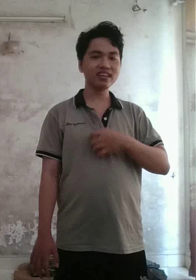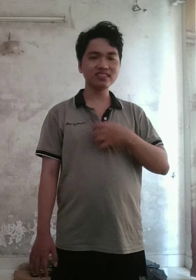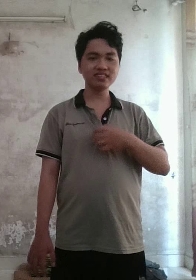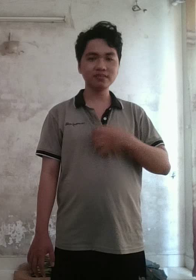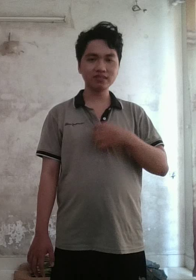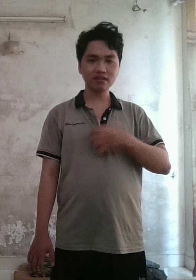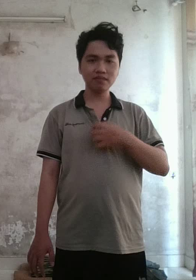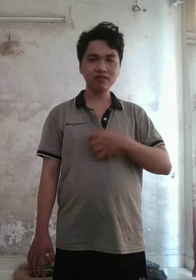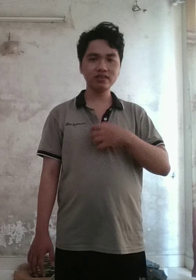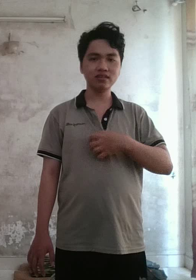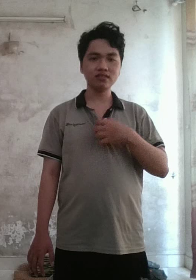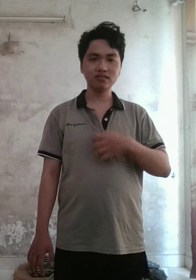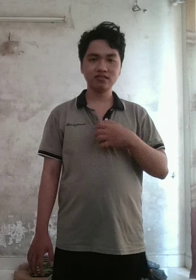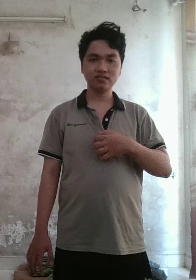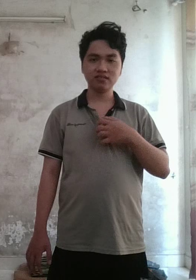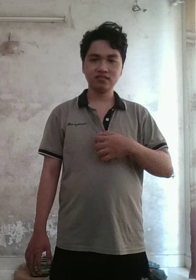ghen